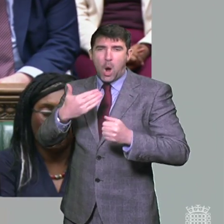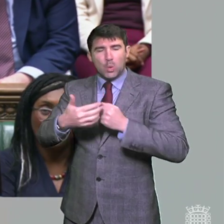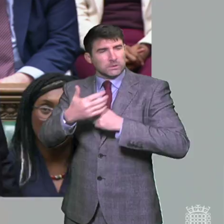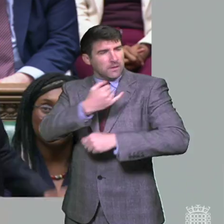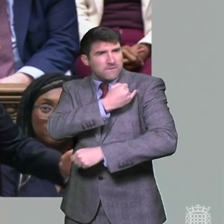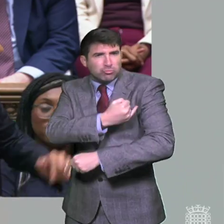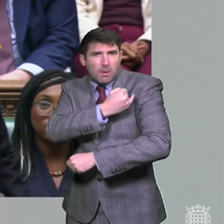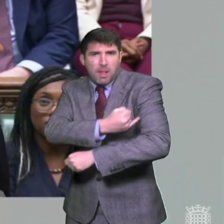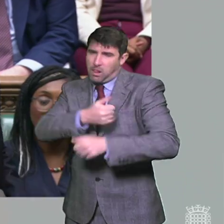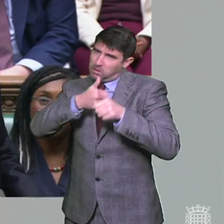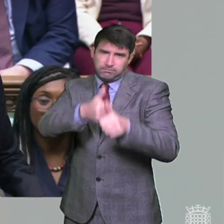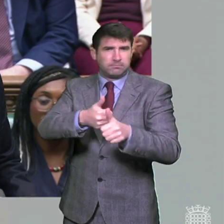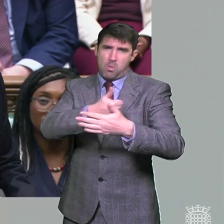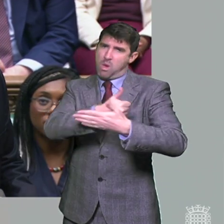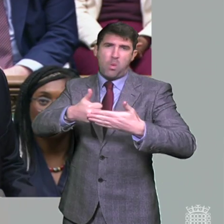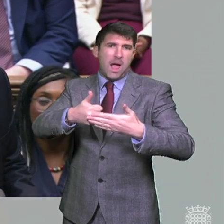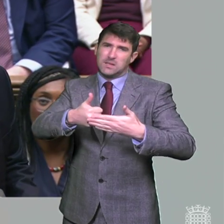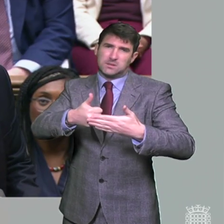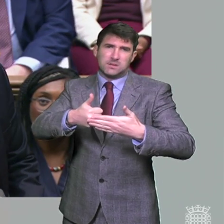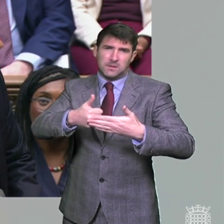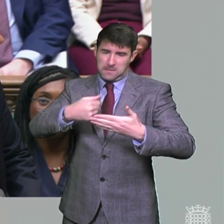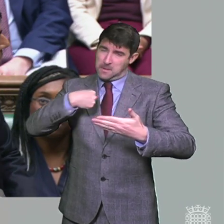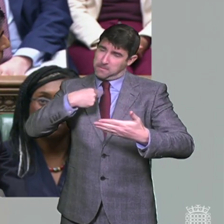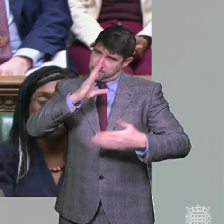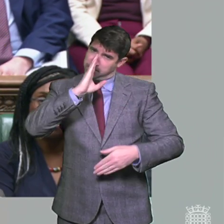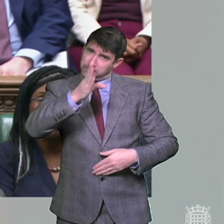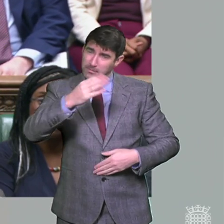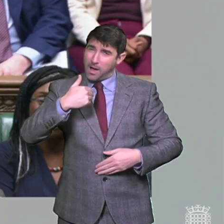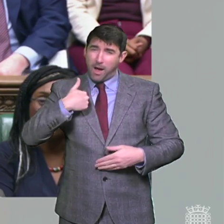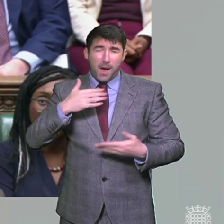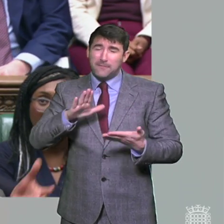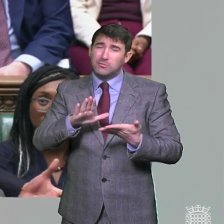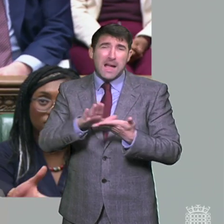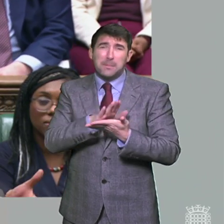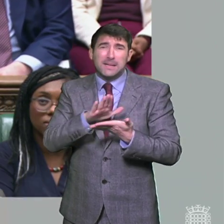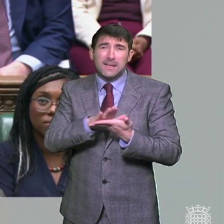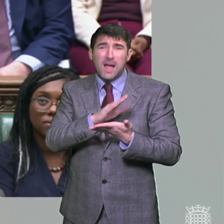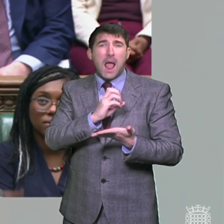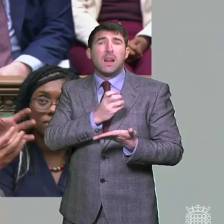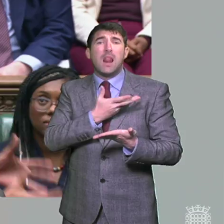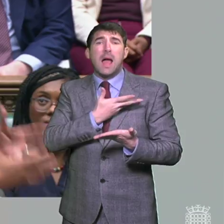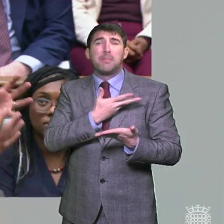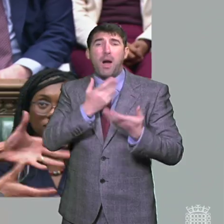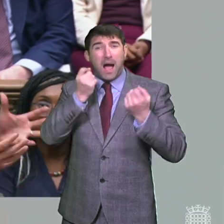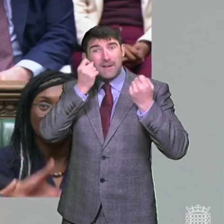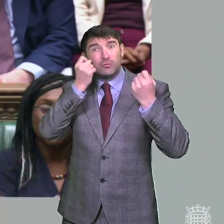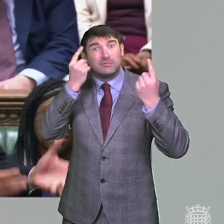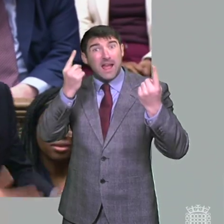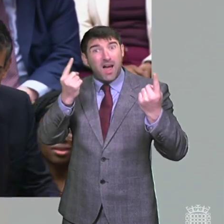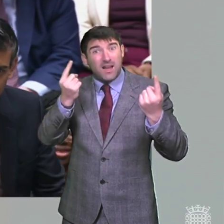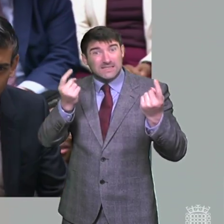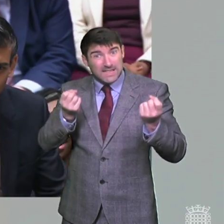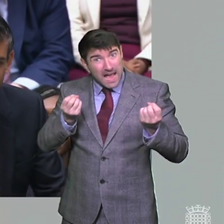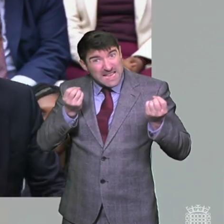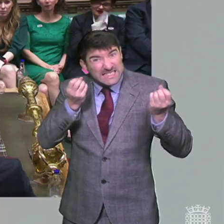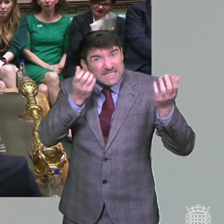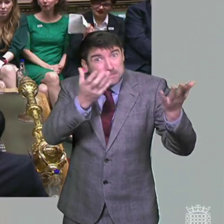What I can say is that I am glad that the Labour party and the right honourable and learned Gentleman have finally realised that spending does need to be paid for.